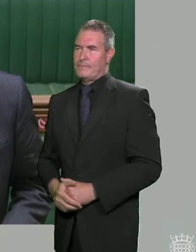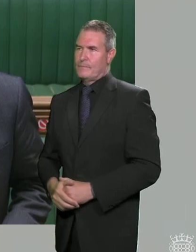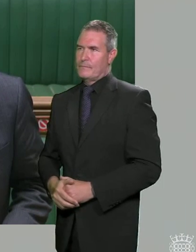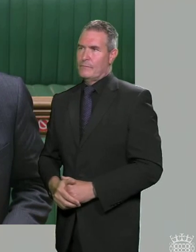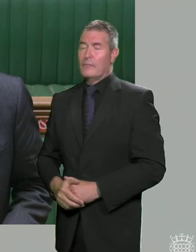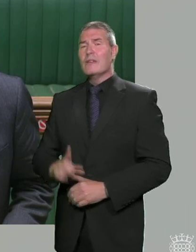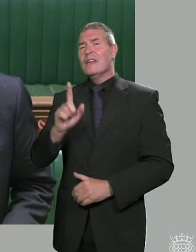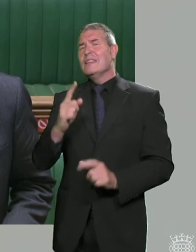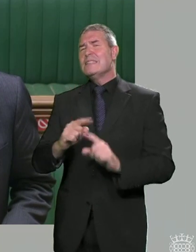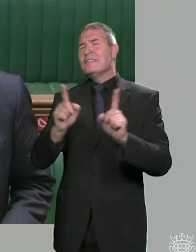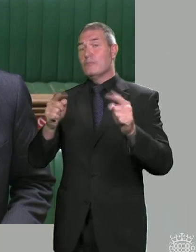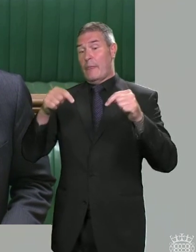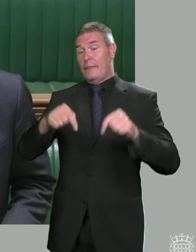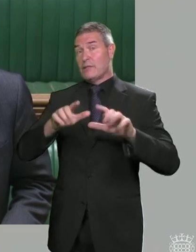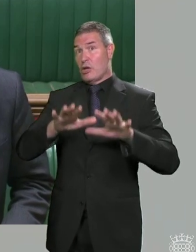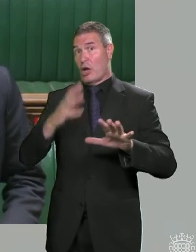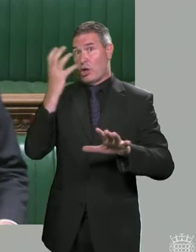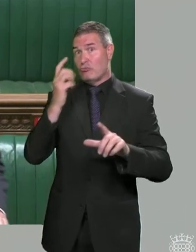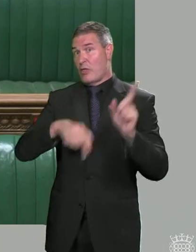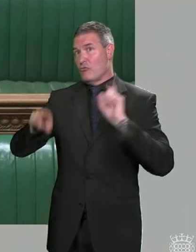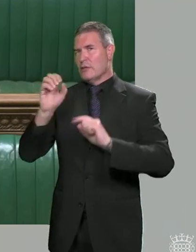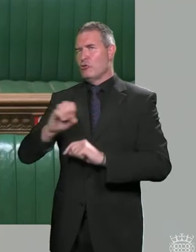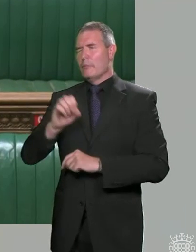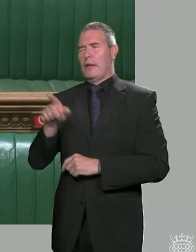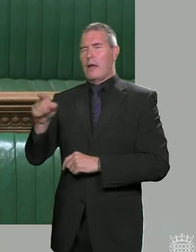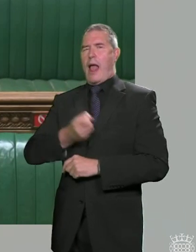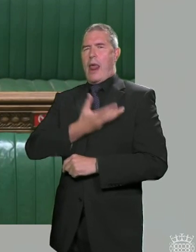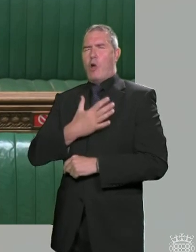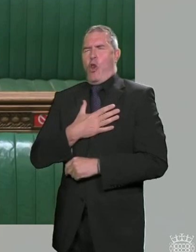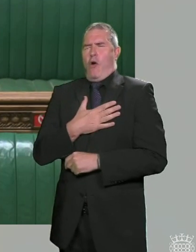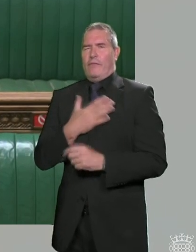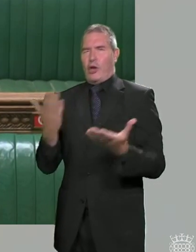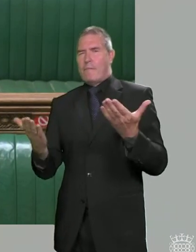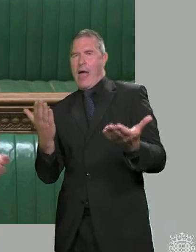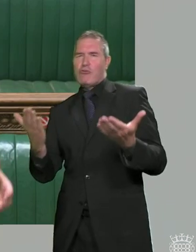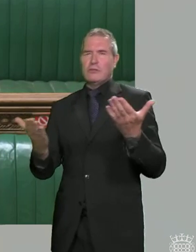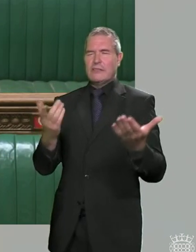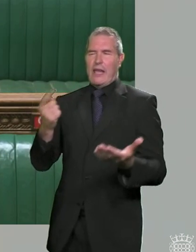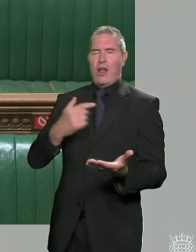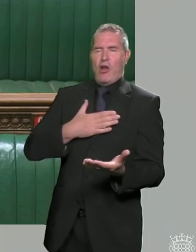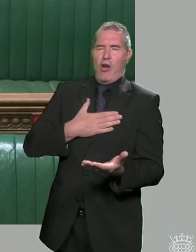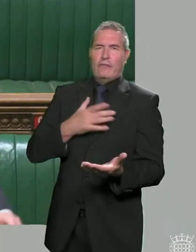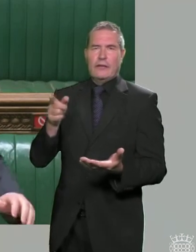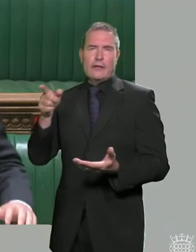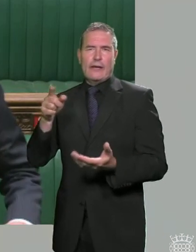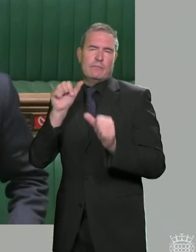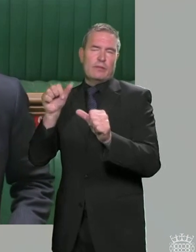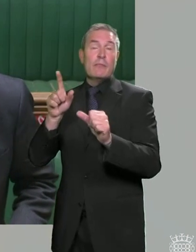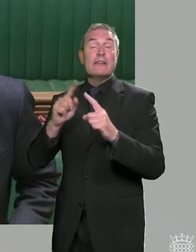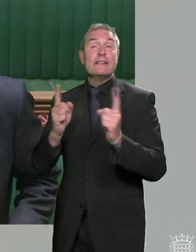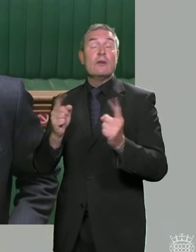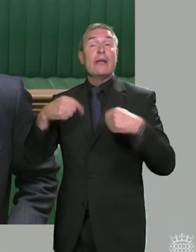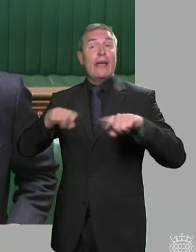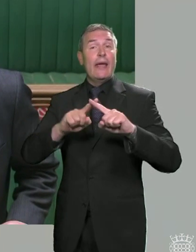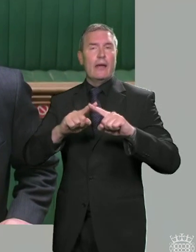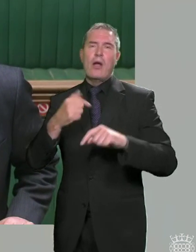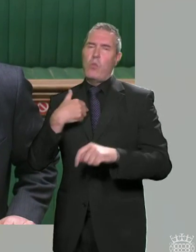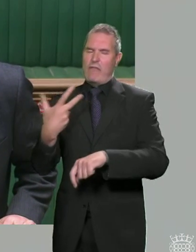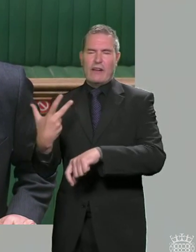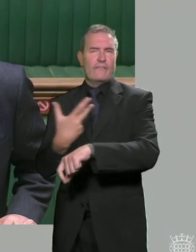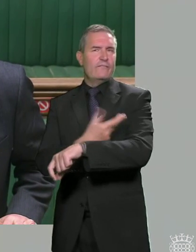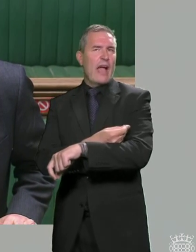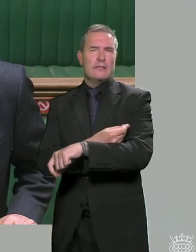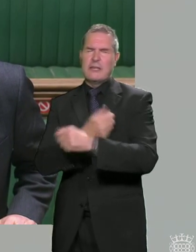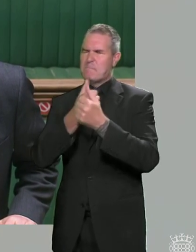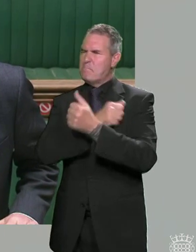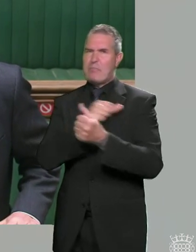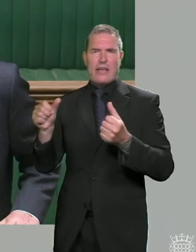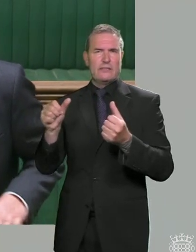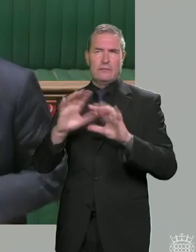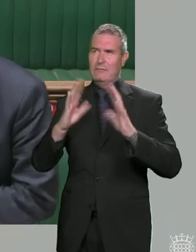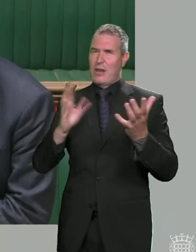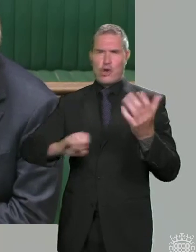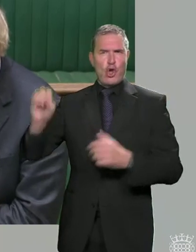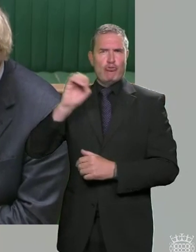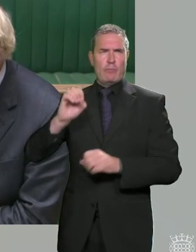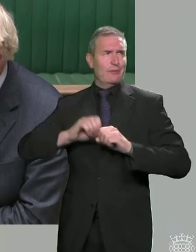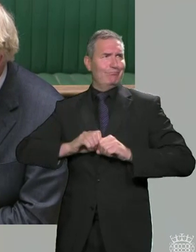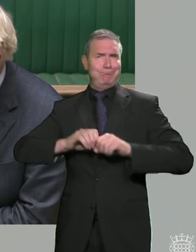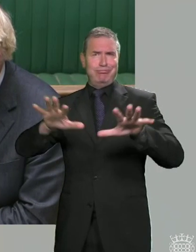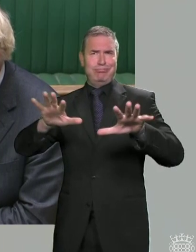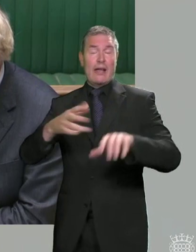The big difference between this country and the rest of Europe—he loves these comparisons—is that we have had the fastest vaccine roll-out anywhere in Europe.